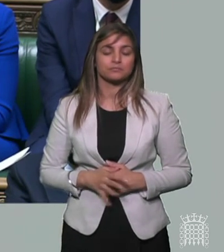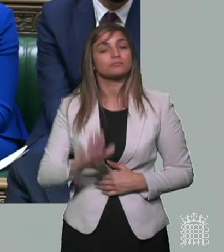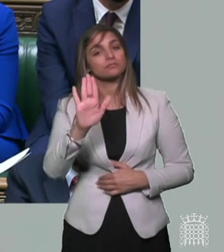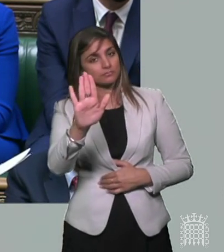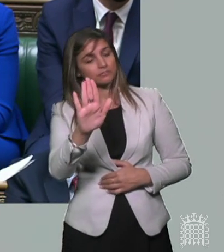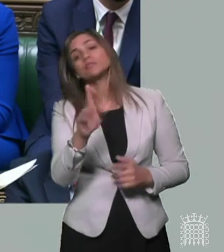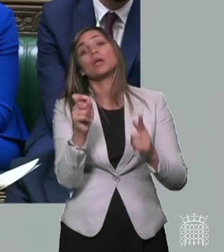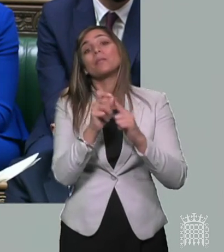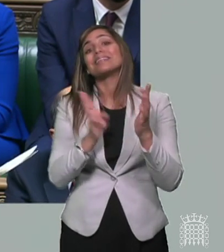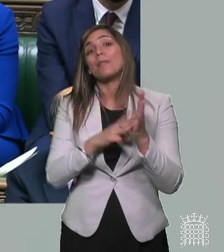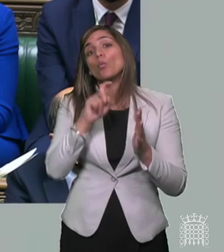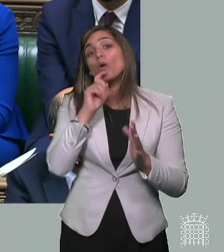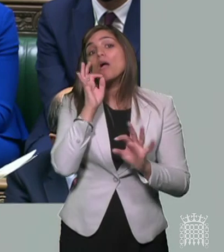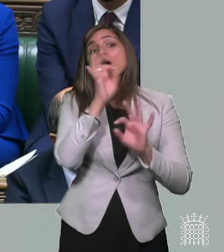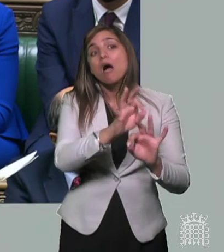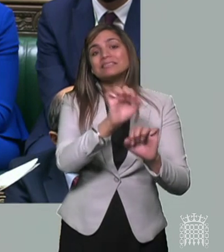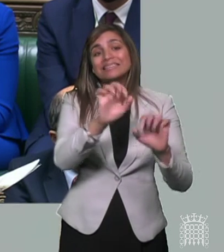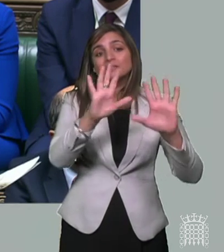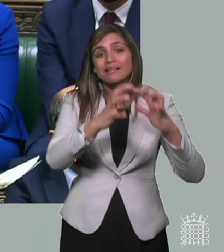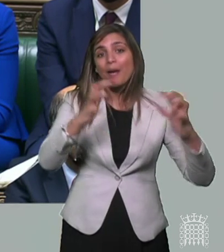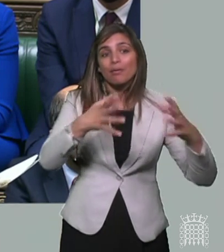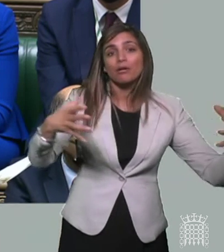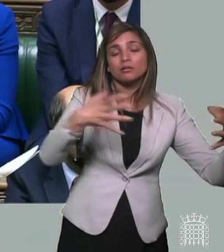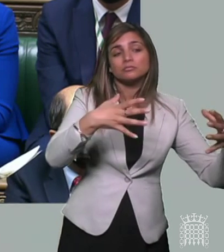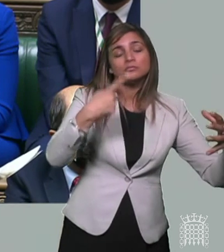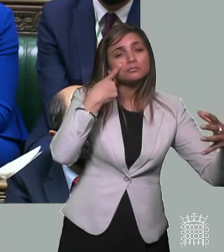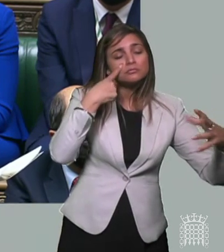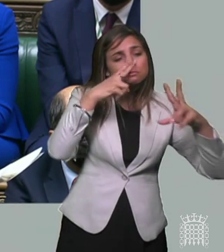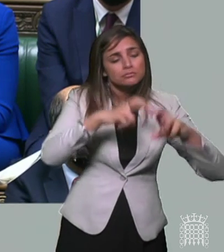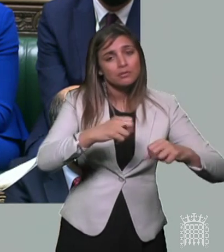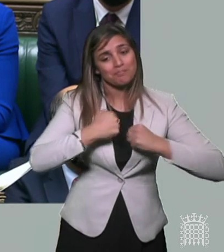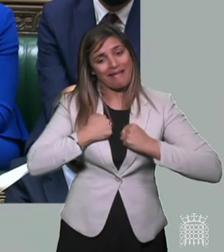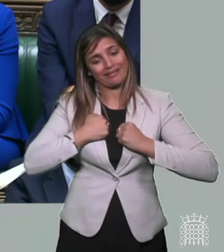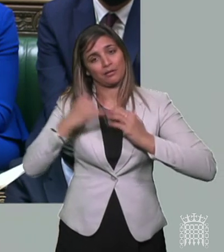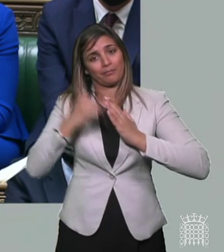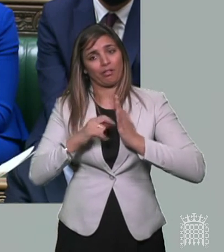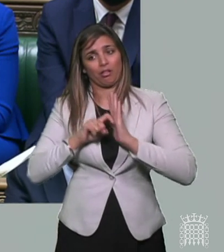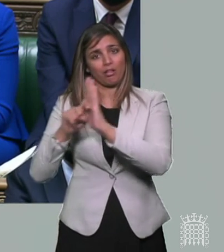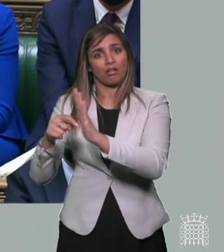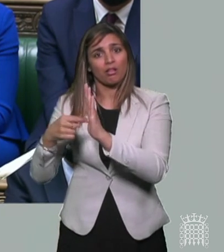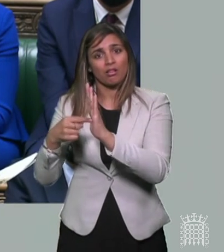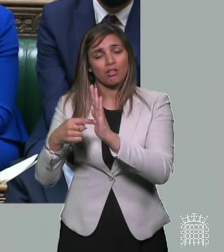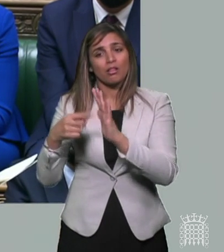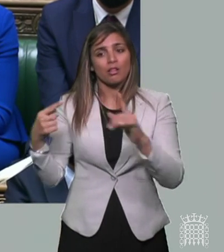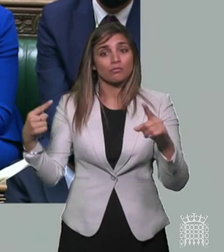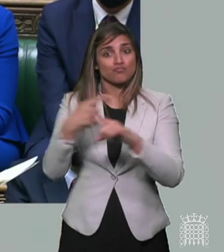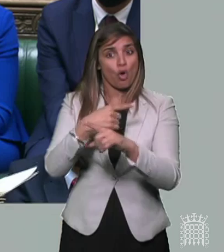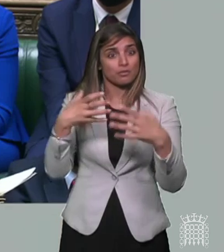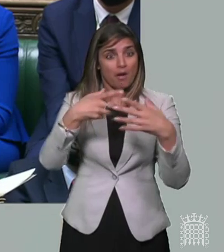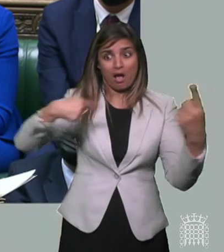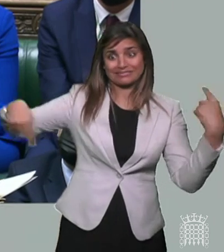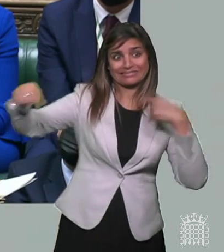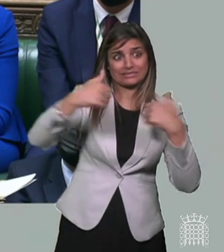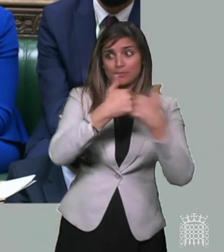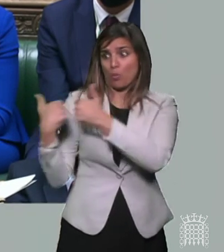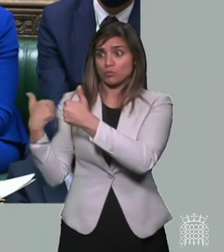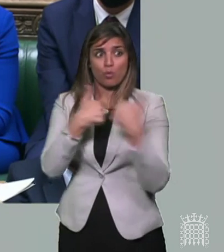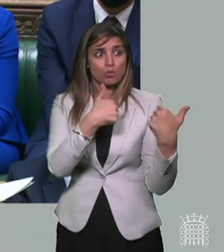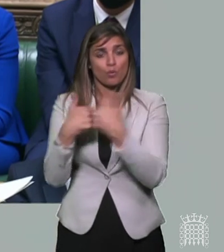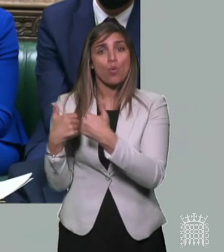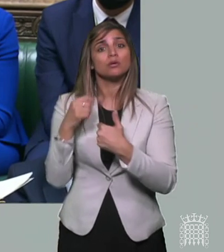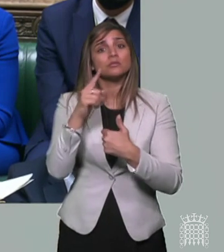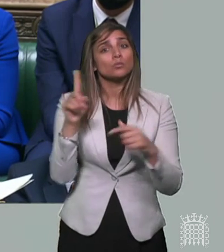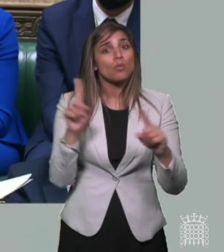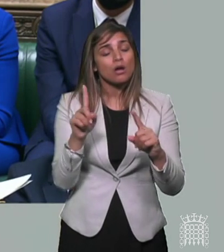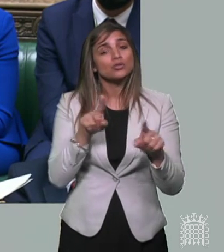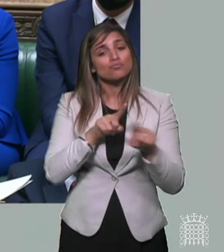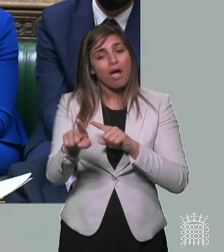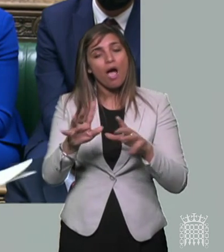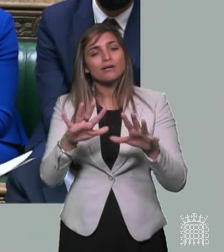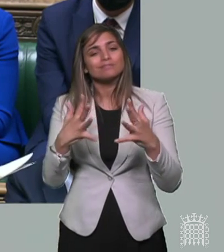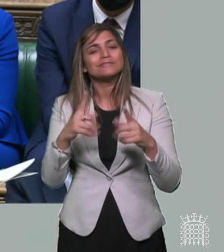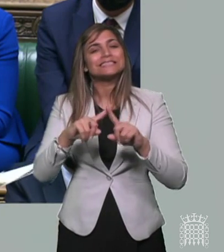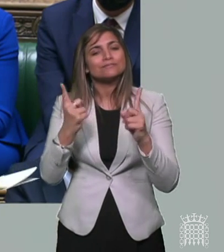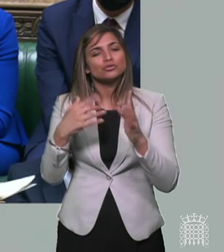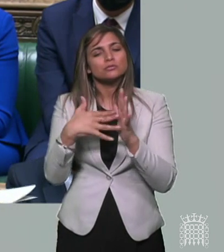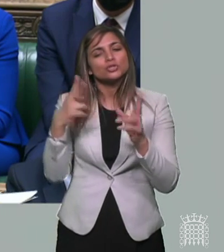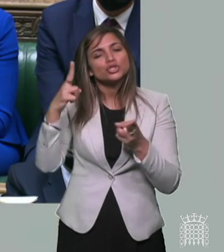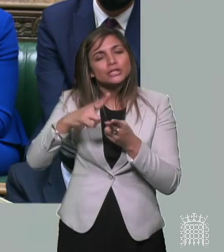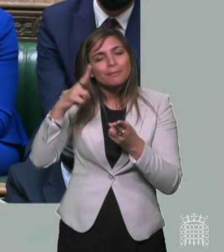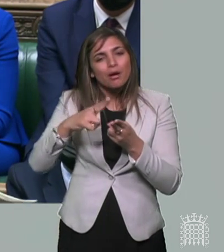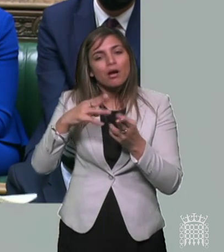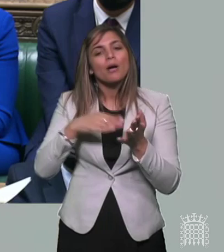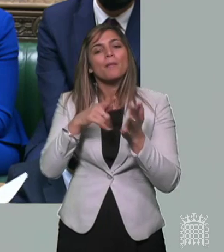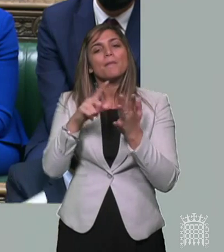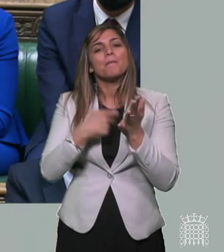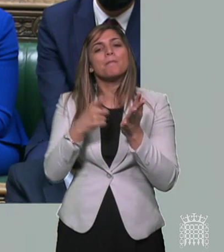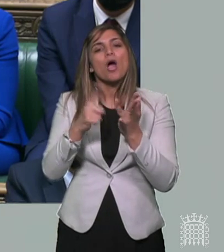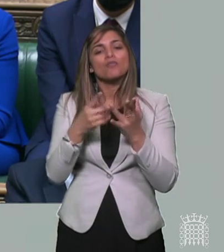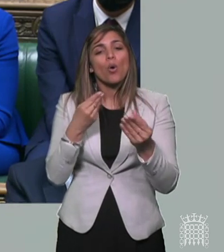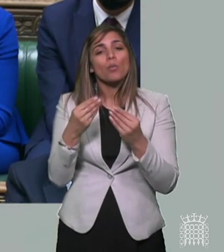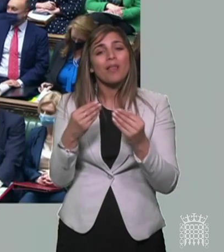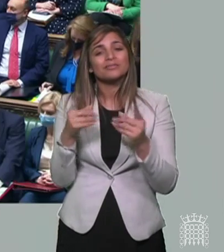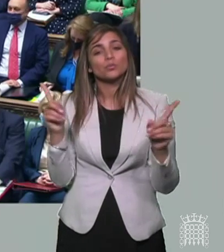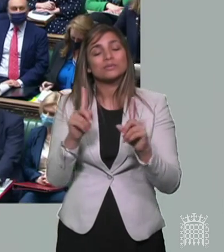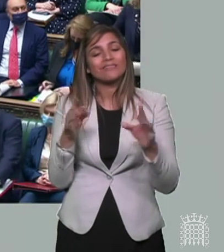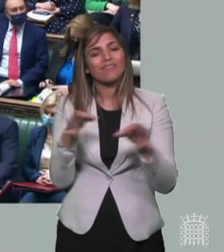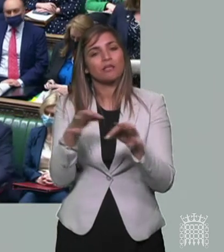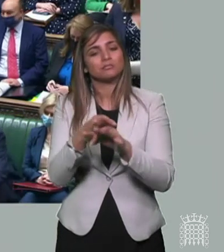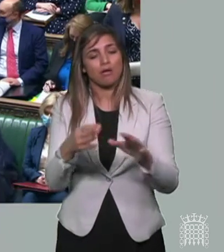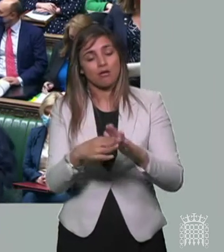Will the Prime Minister ask his Ministers to look into the viability of my Bill, which has cross-party support and seeks to introduce inexpensive microplastic filters on all new washing machines?